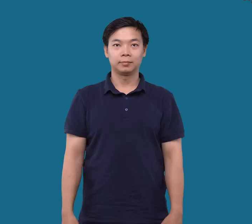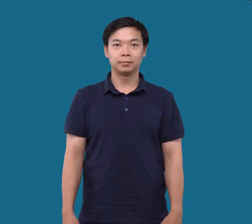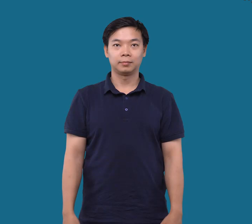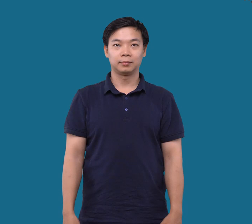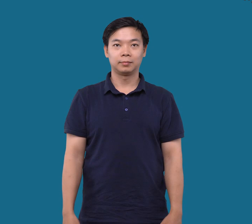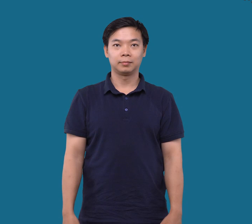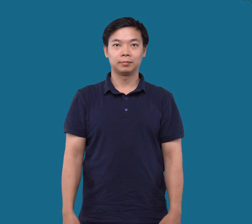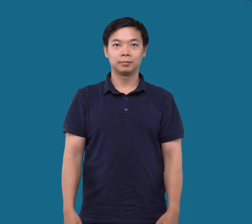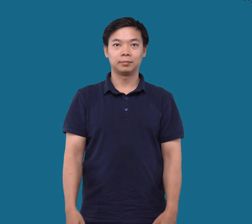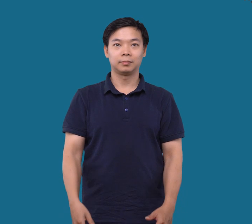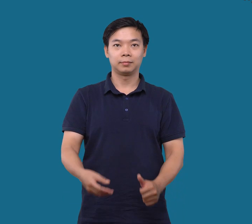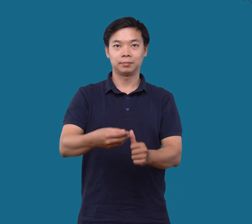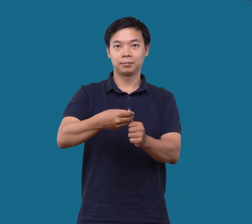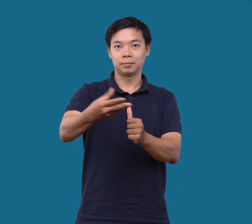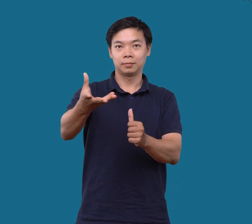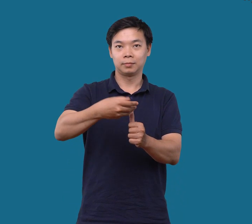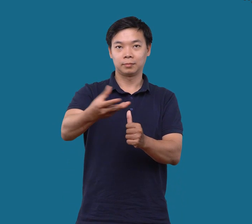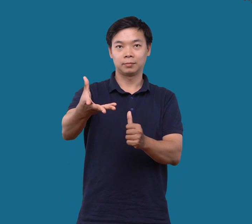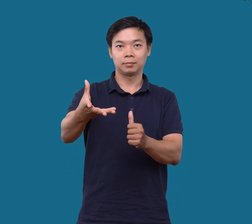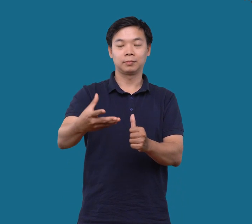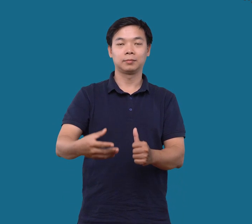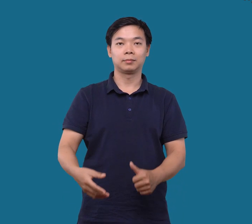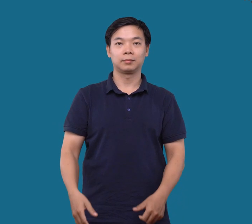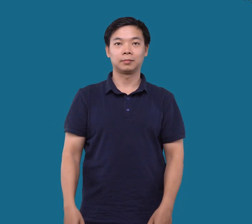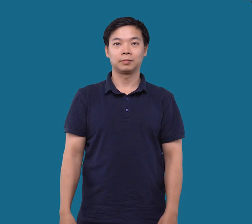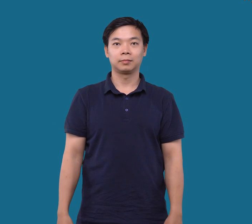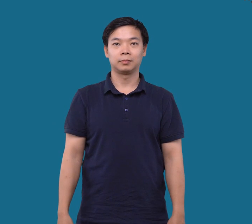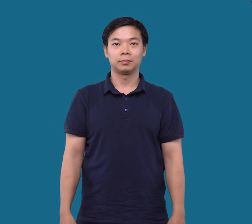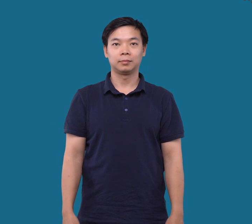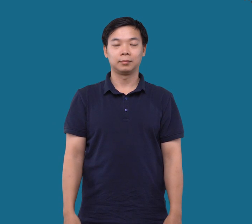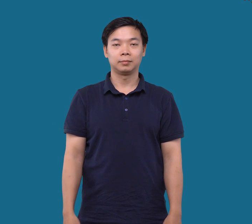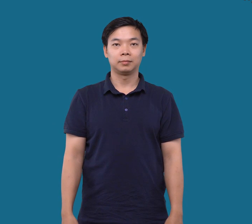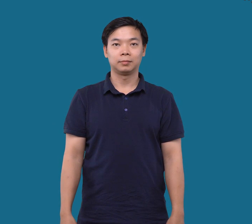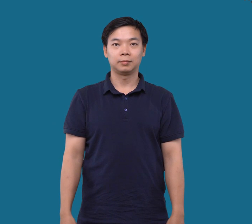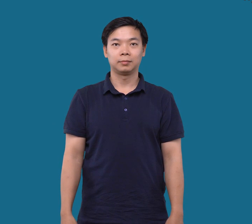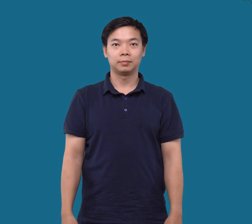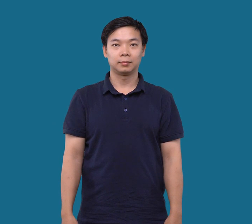người bán hàng